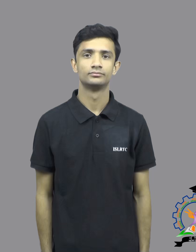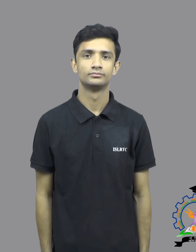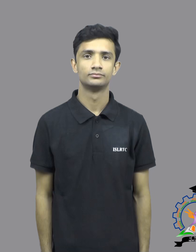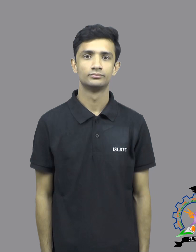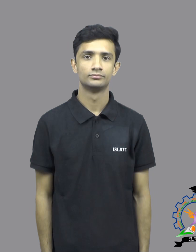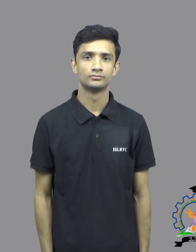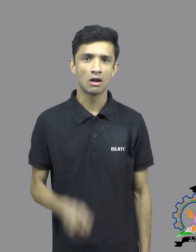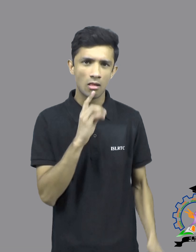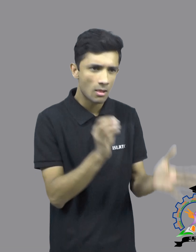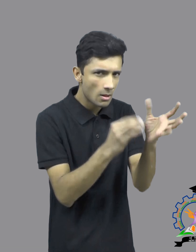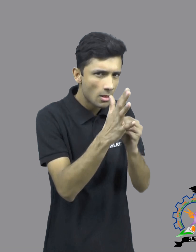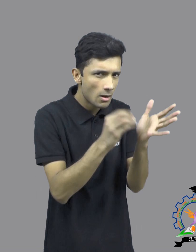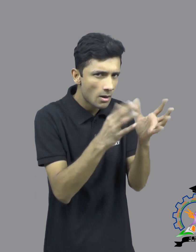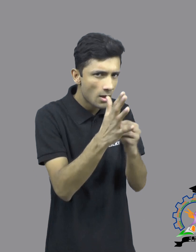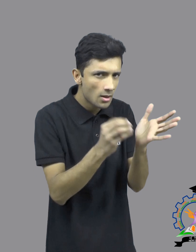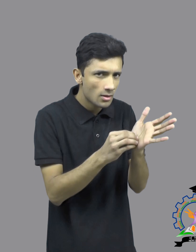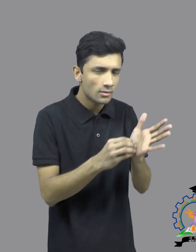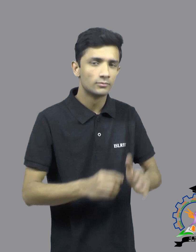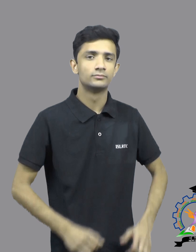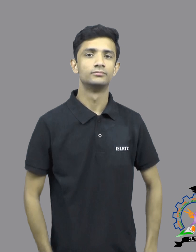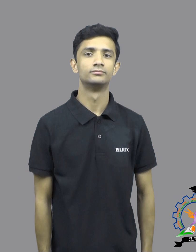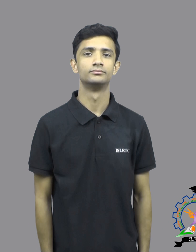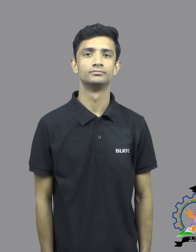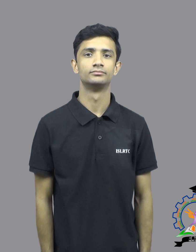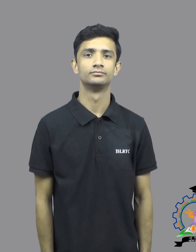Gossip Whispers Idle Talk